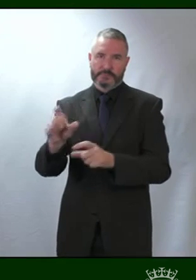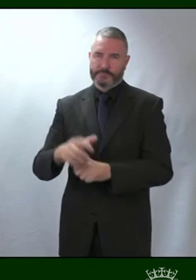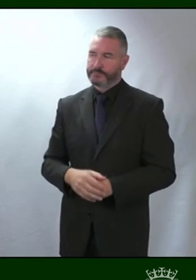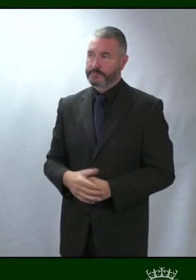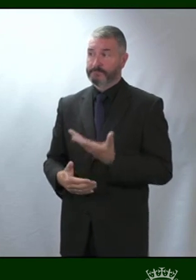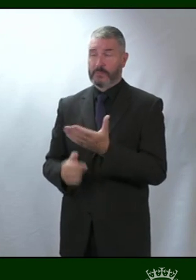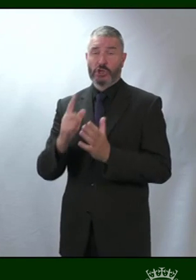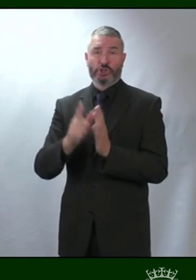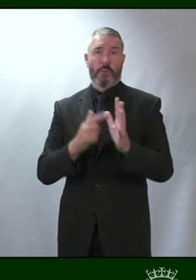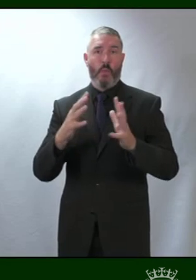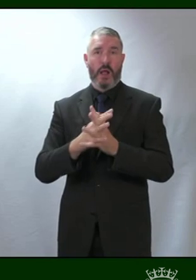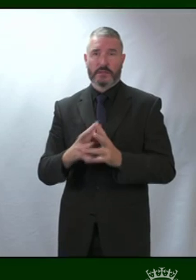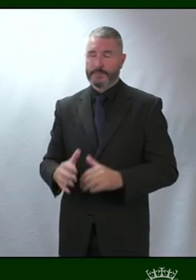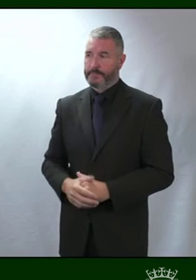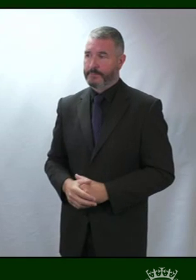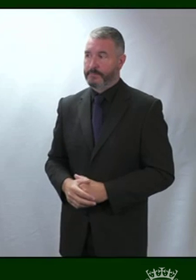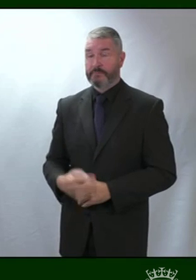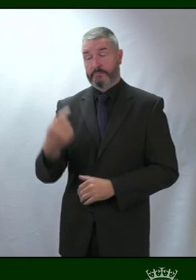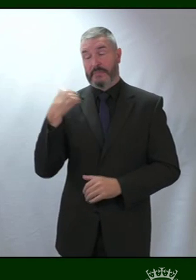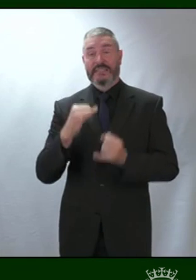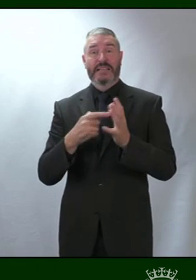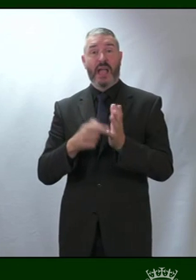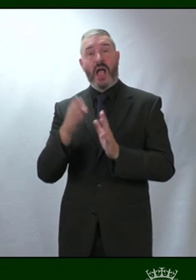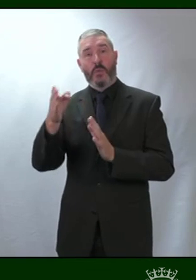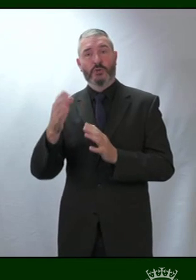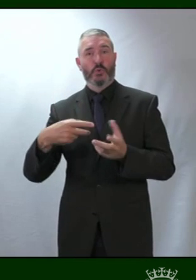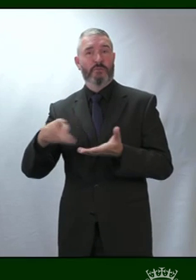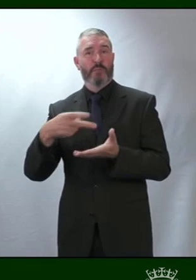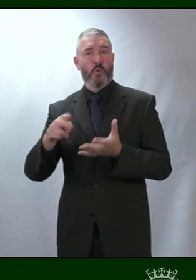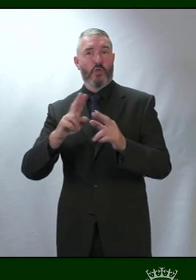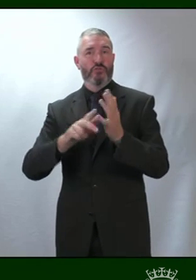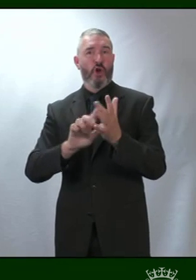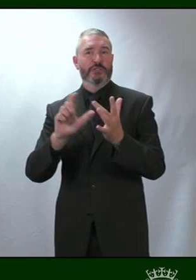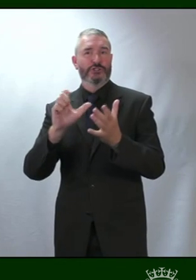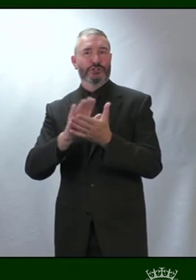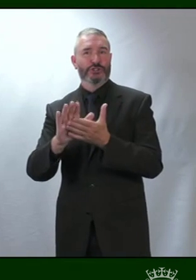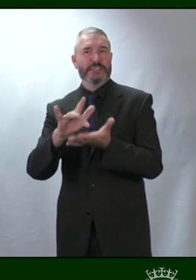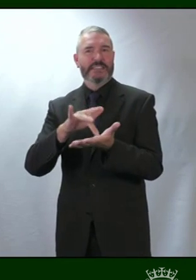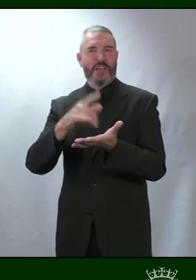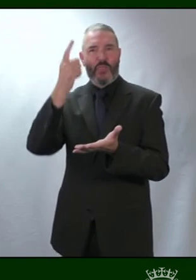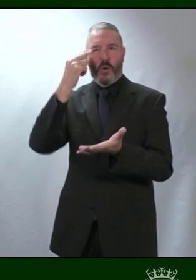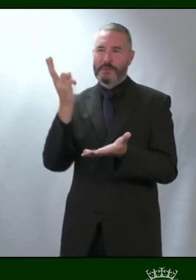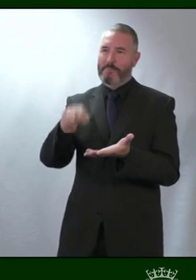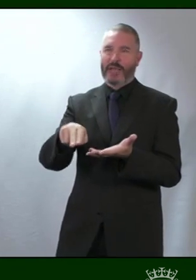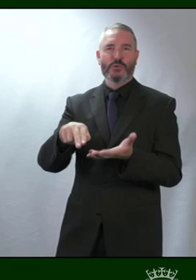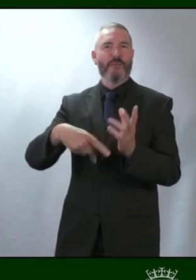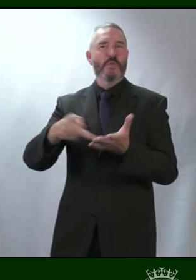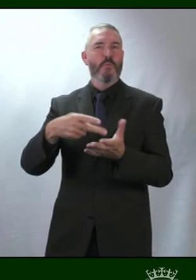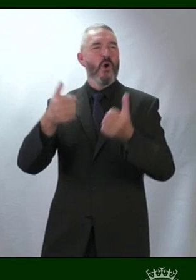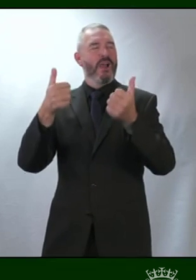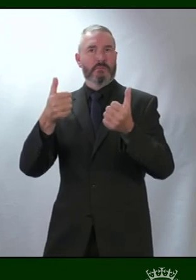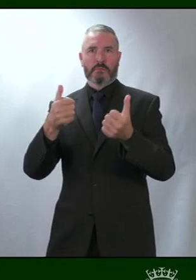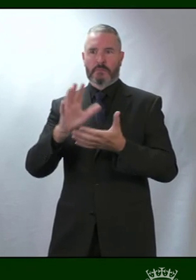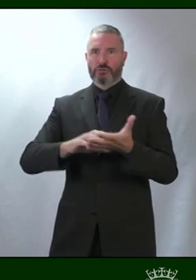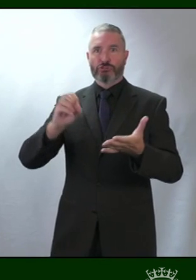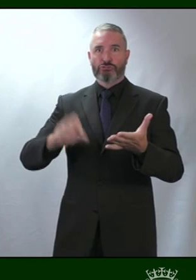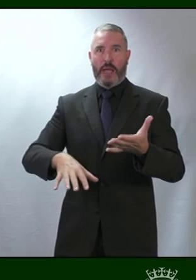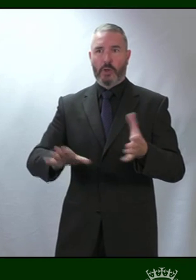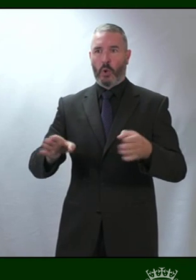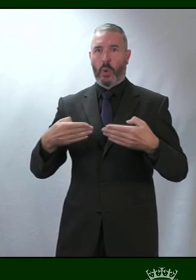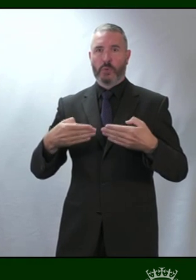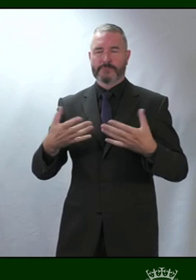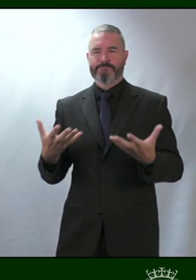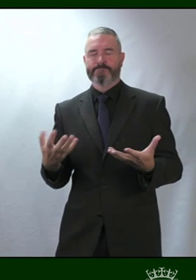On Saturday, I was at Norwich City’s match as part of the pilot to let fans back into football, and it is disappointing that the reopening has now been postponed.